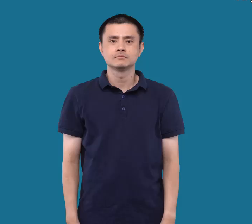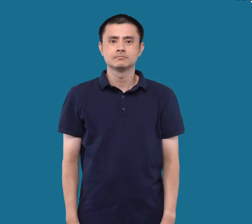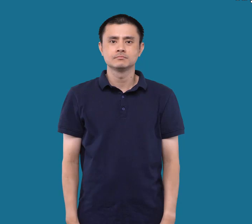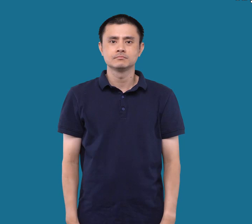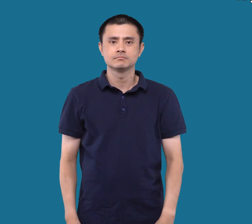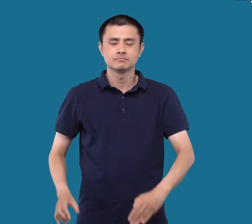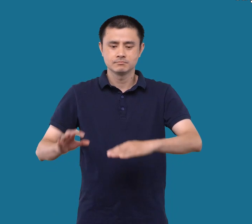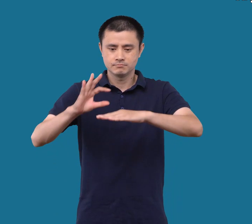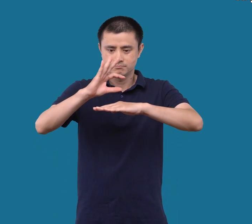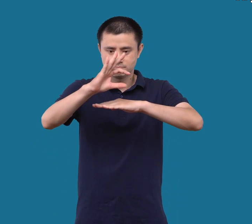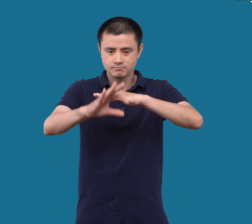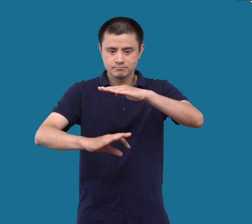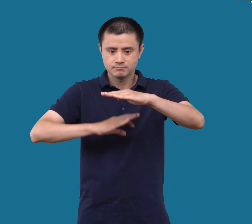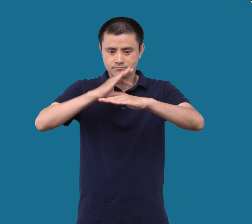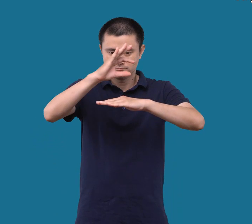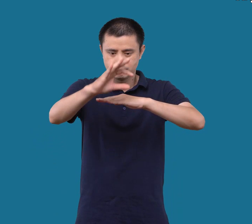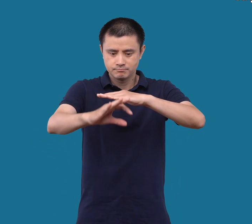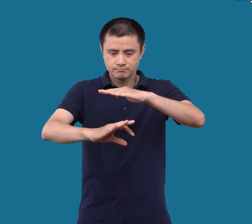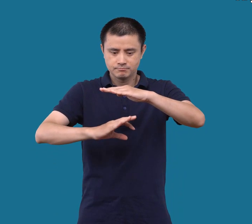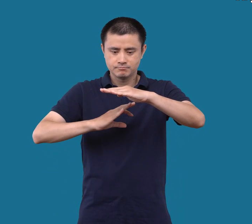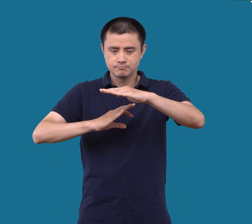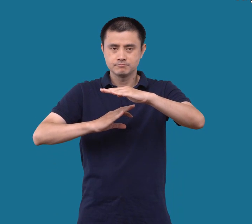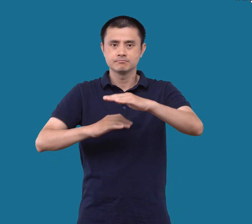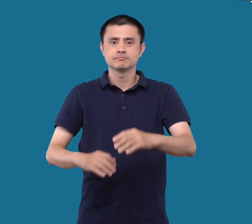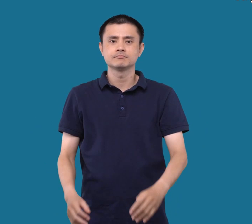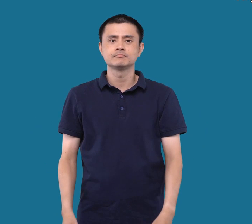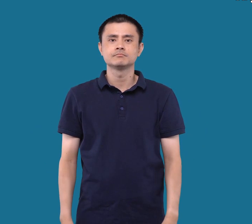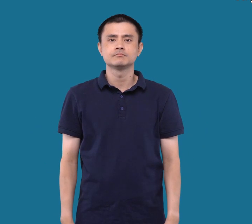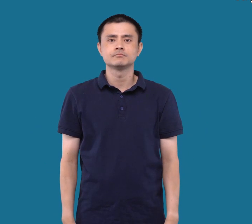cuộn giấy vệ sinh